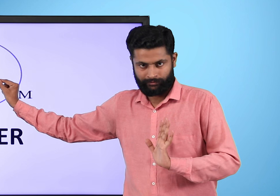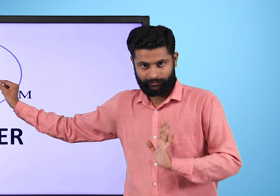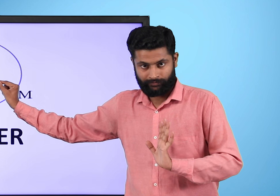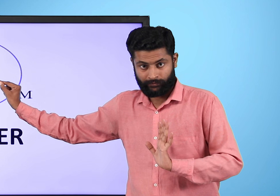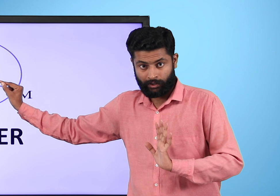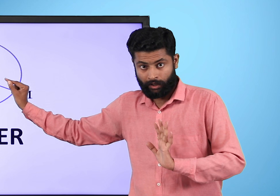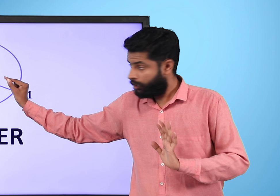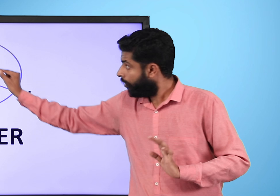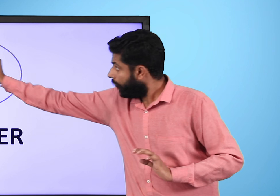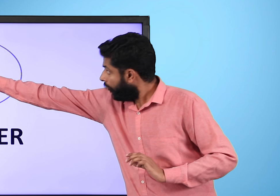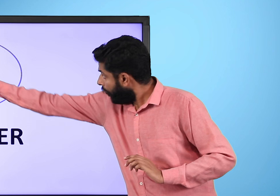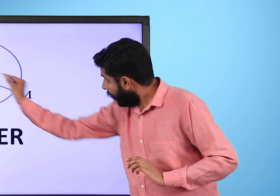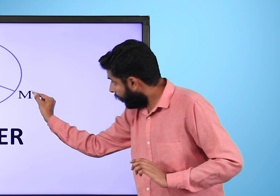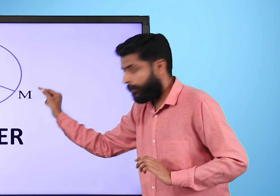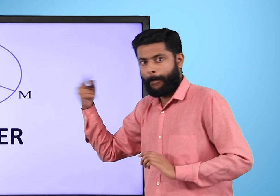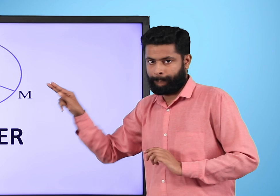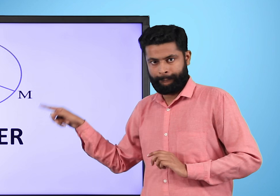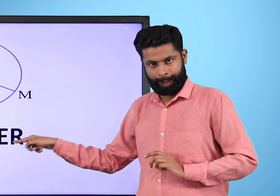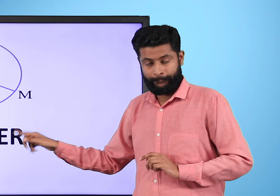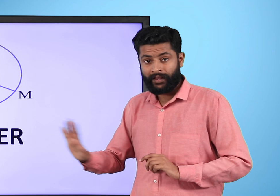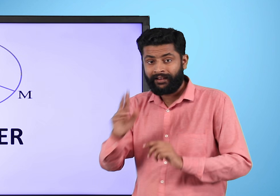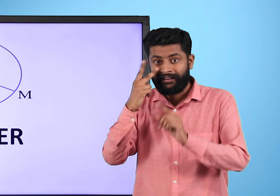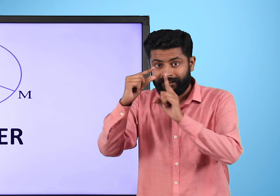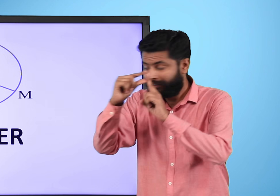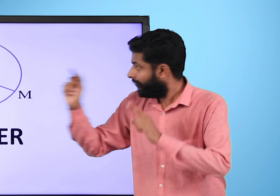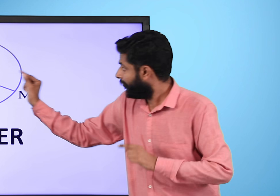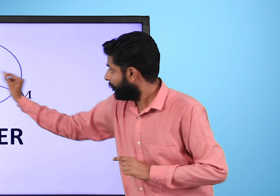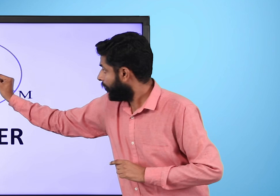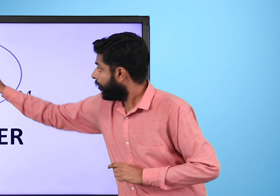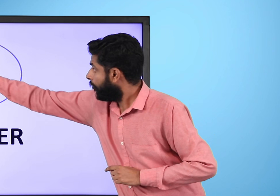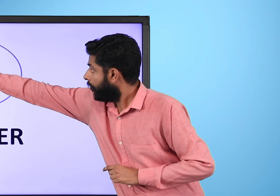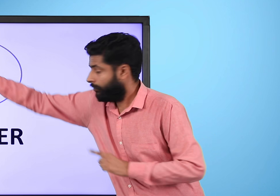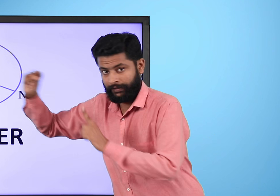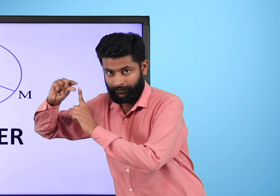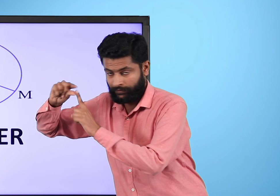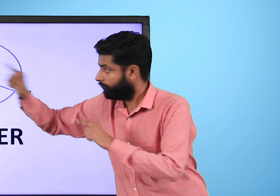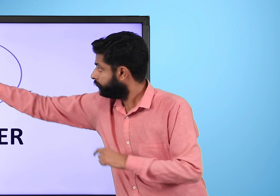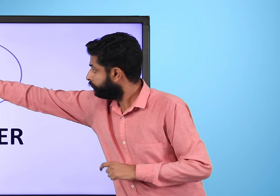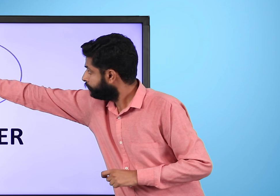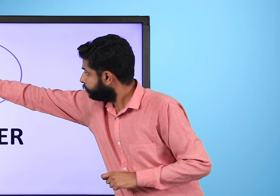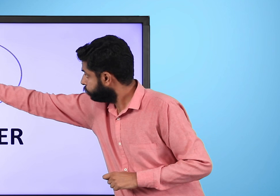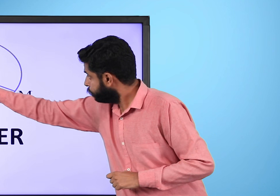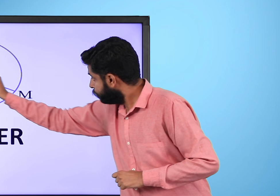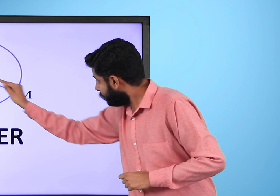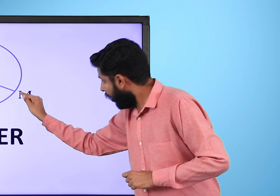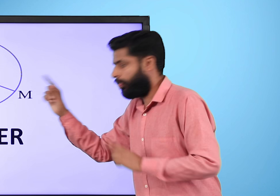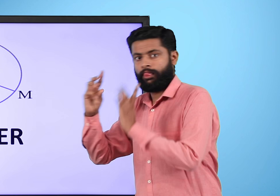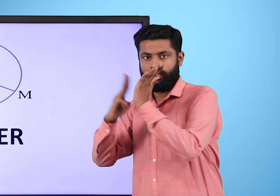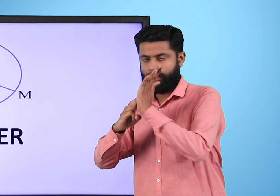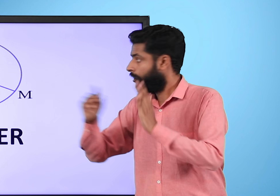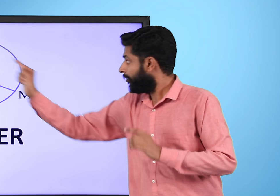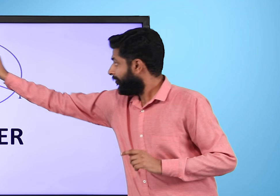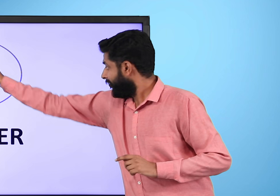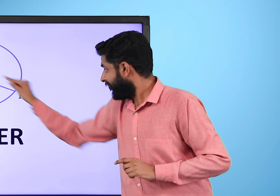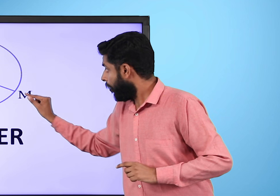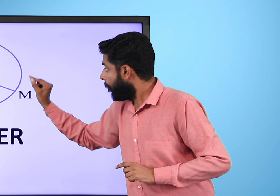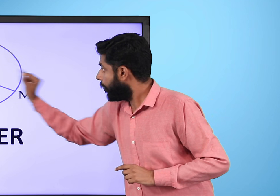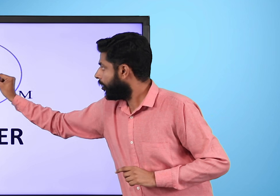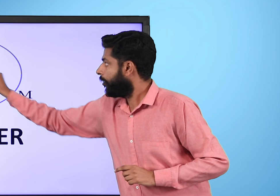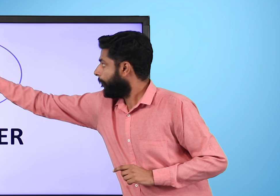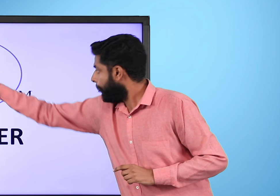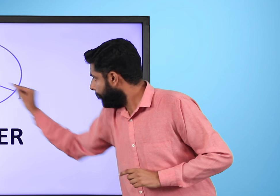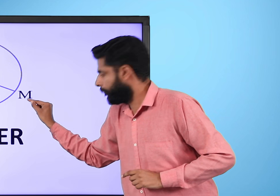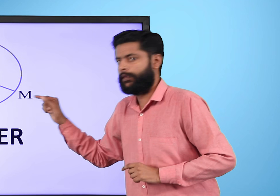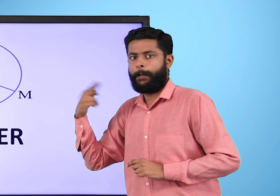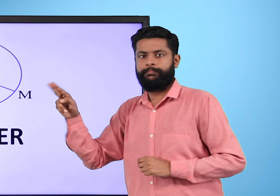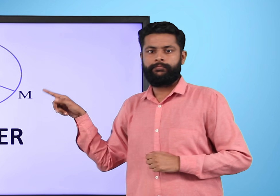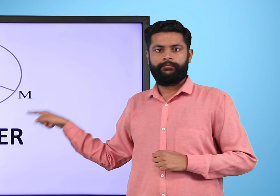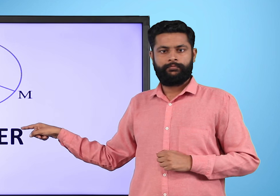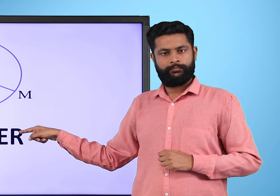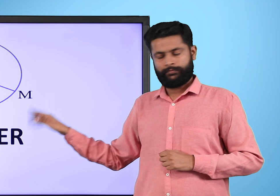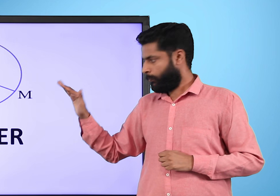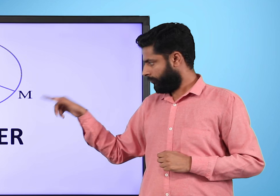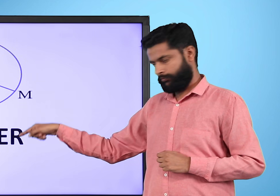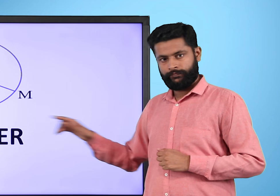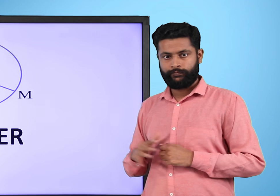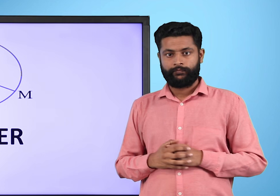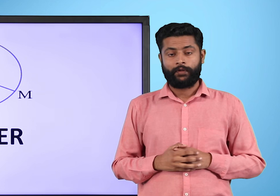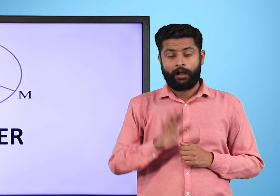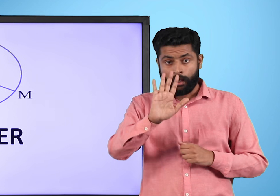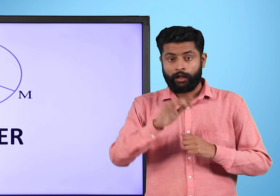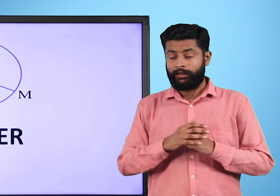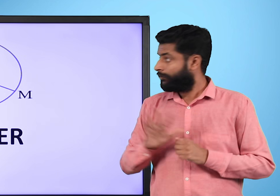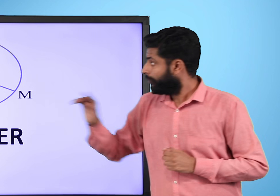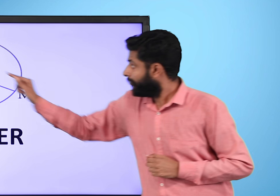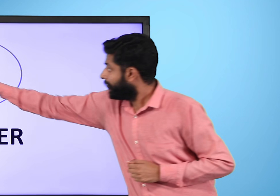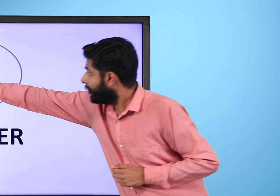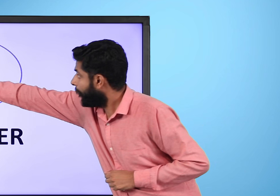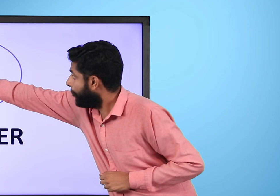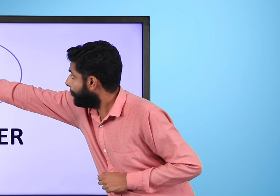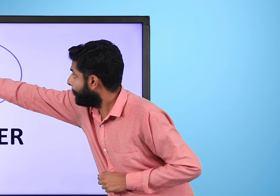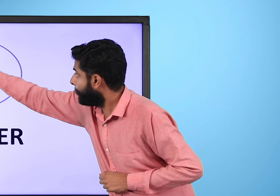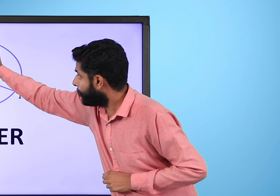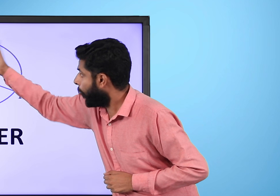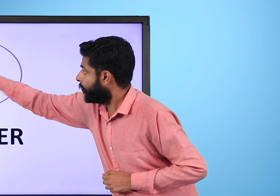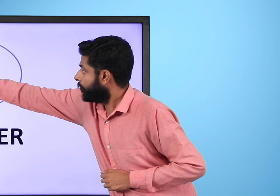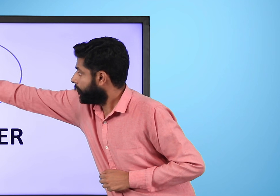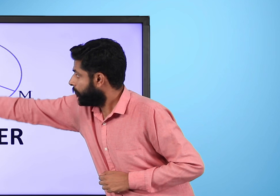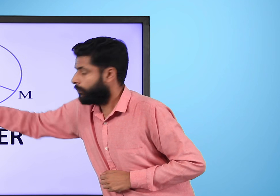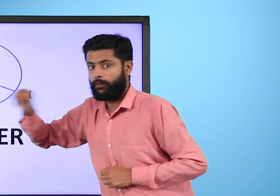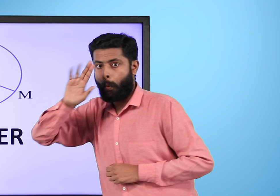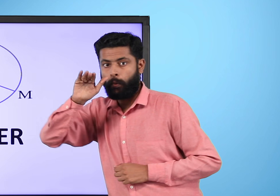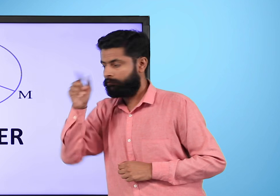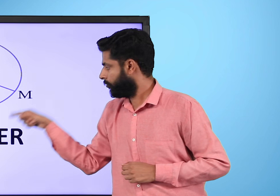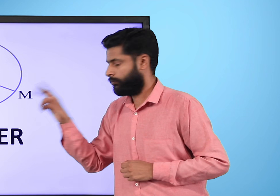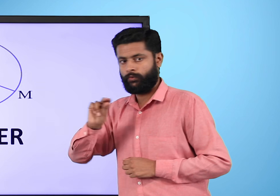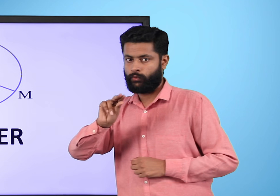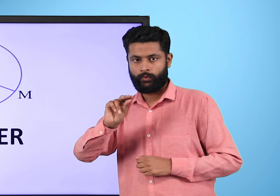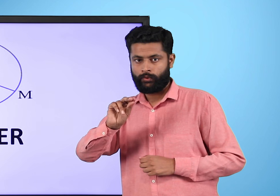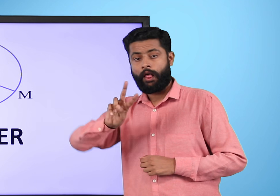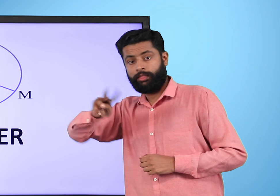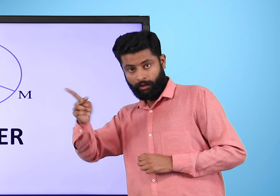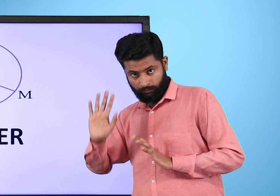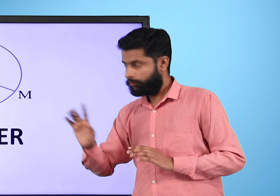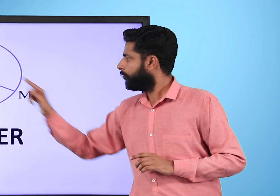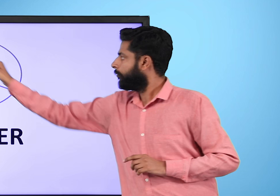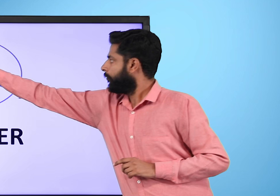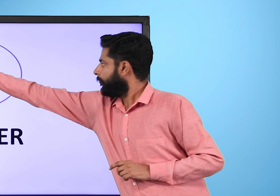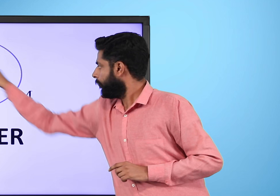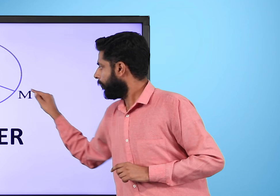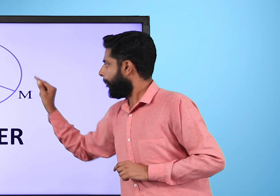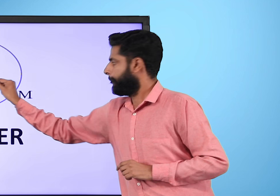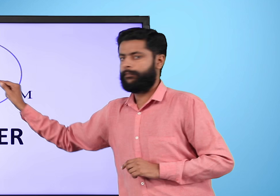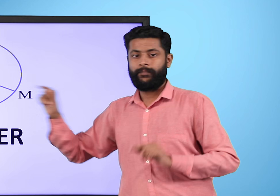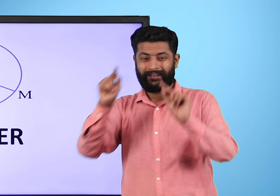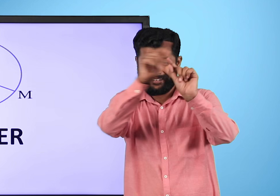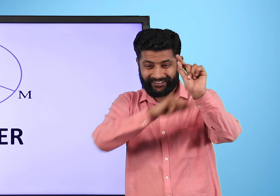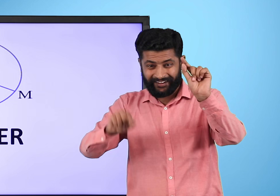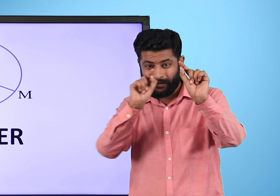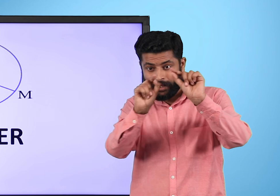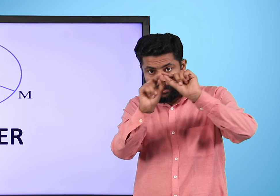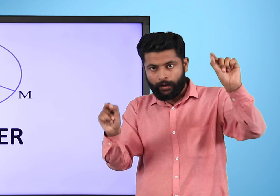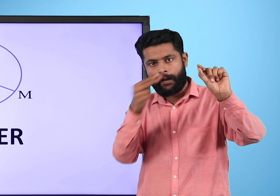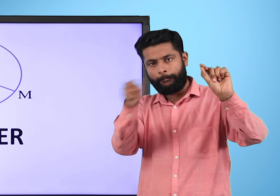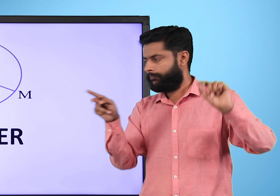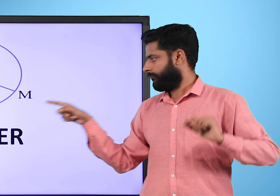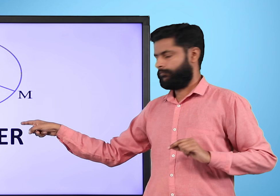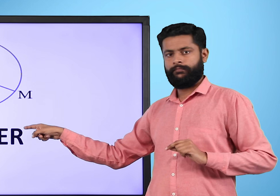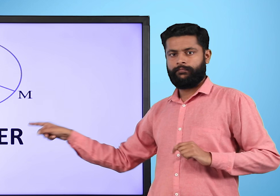So it is a diameter. The other chords PA and PB do not pass through the centre of the circle. So they are not chords.